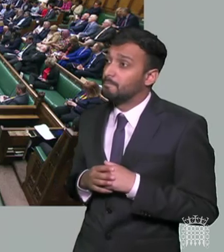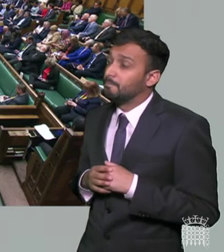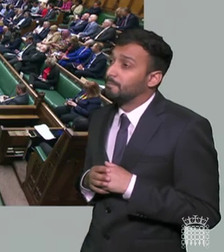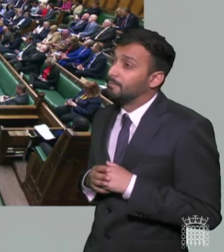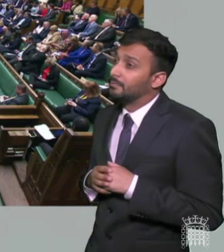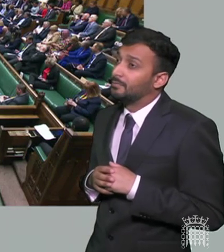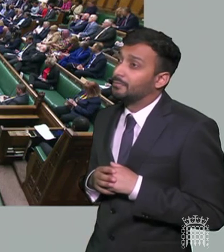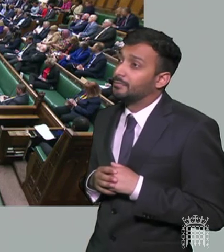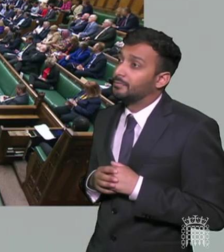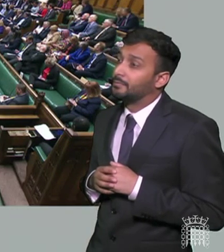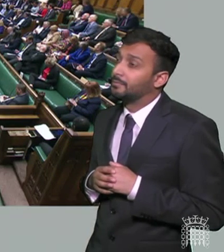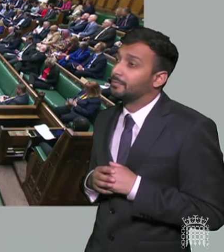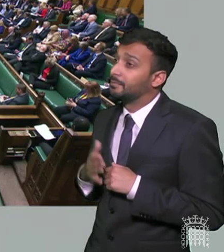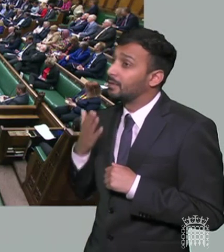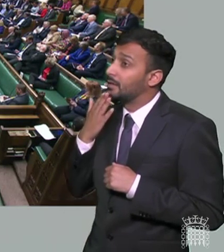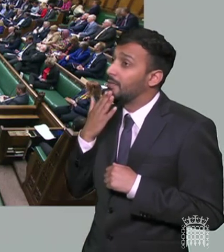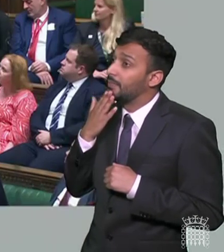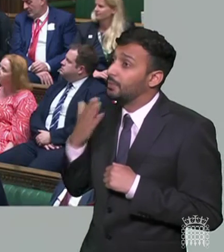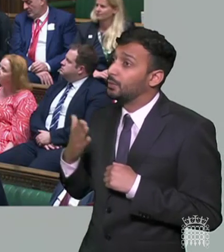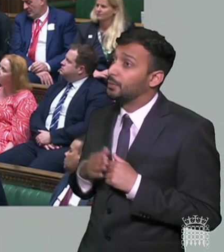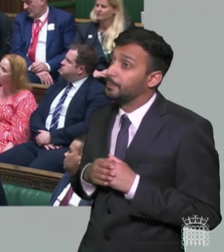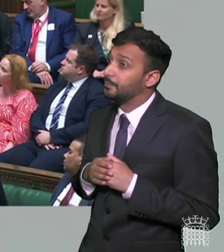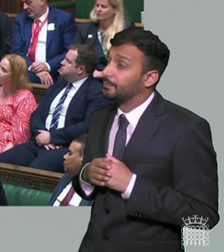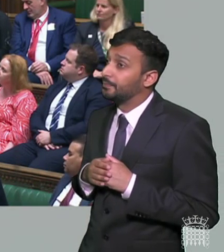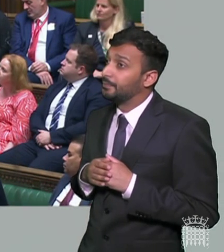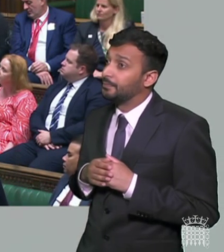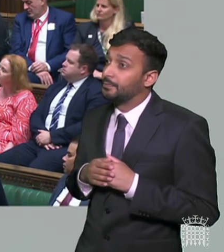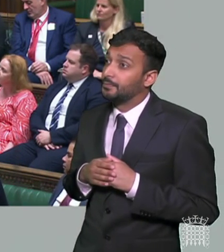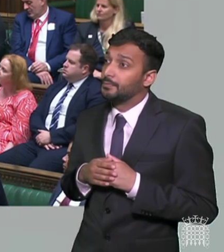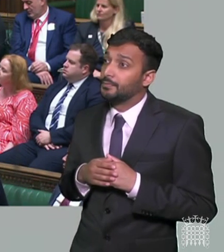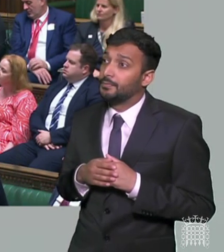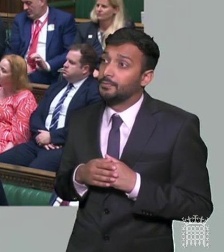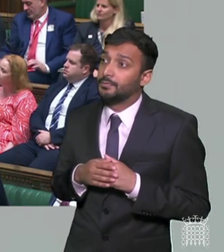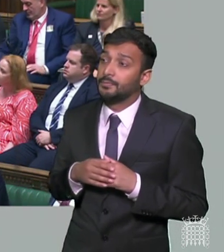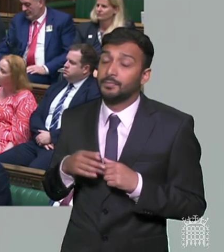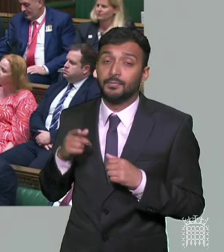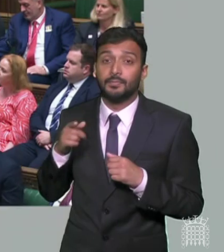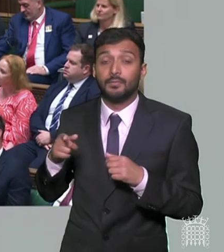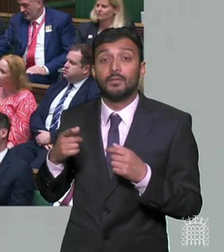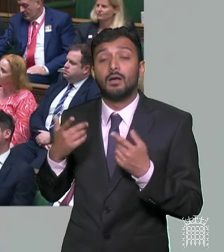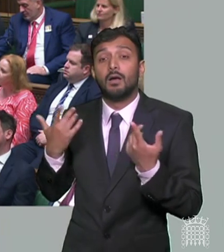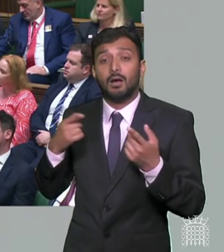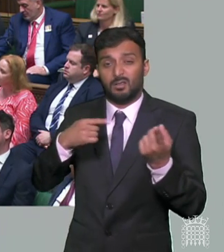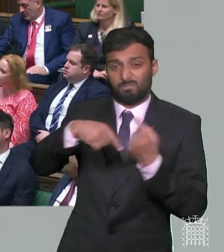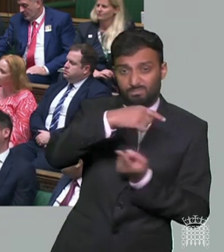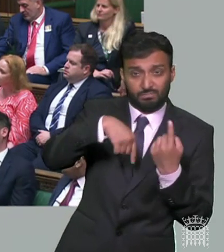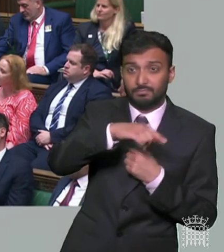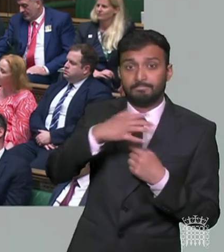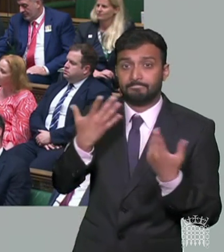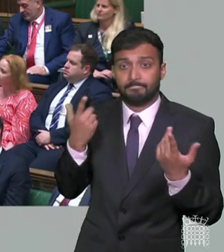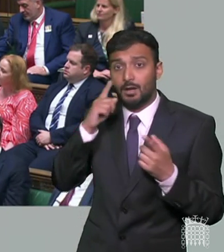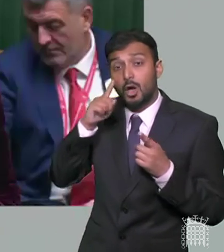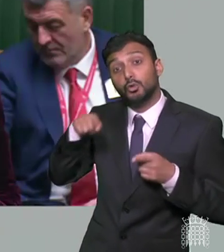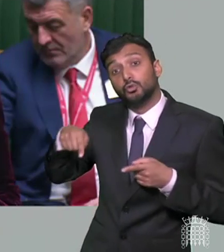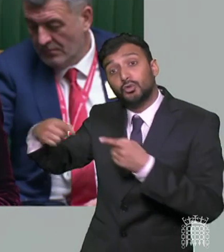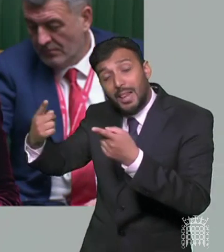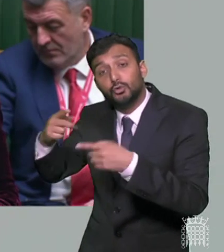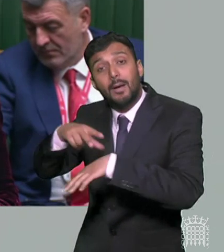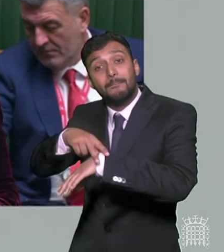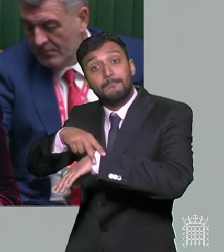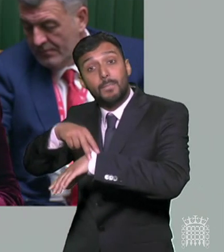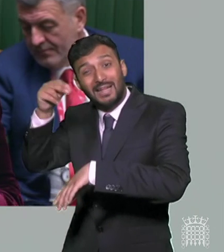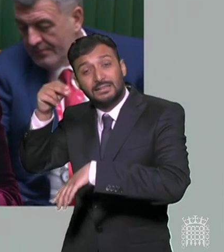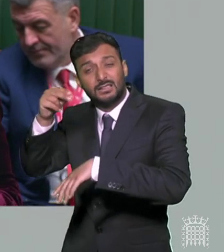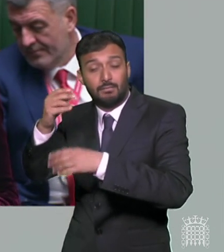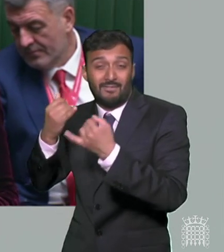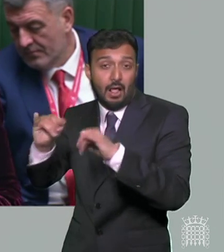The victims of black cab rapist John Worboys were able to challenge the police’s failure to investigate his appalling crimes only because of the Human Rights Act.